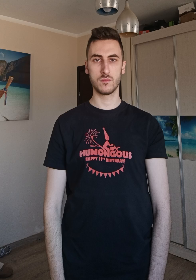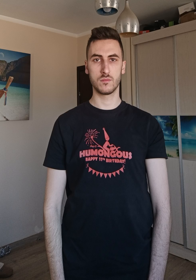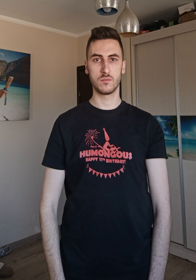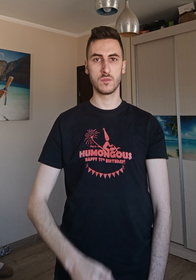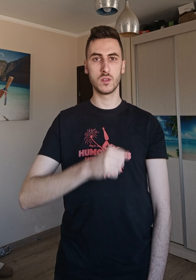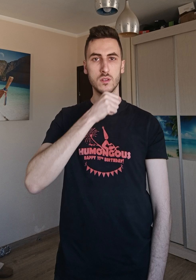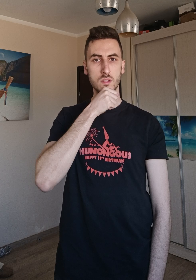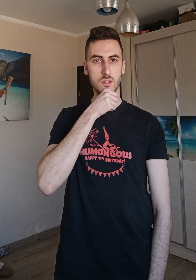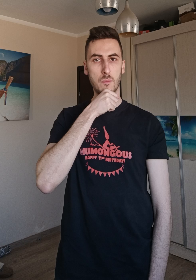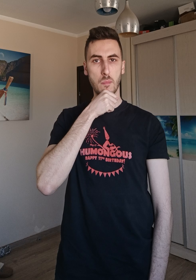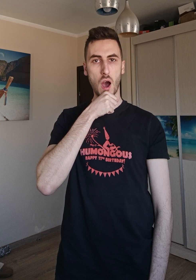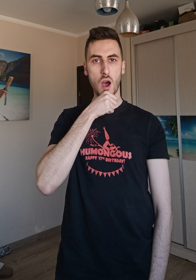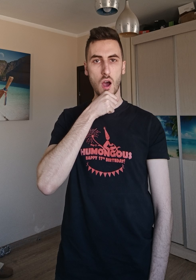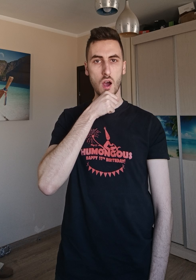סבא